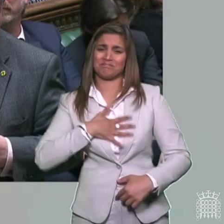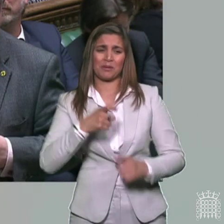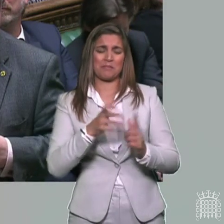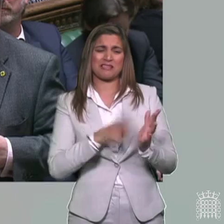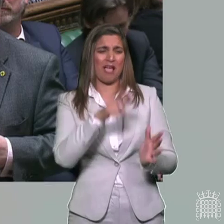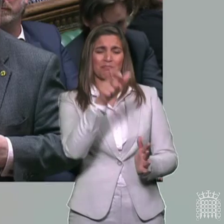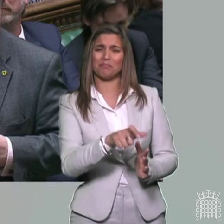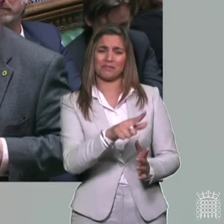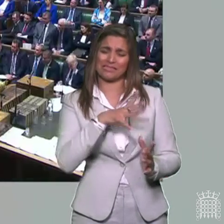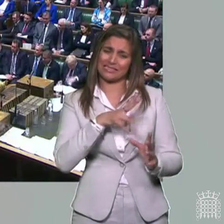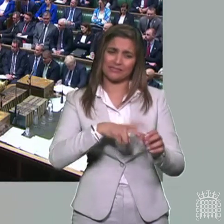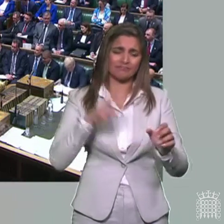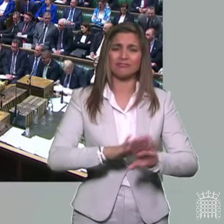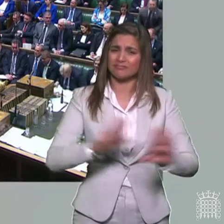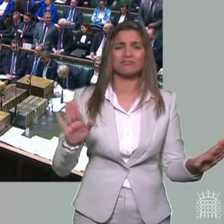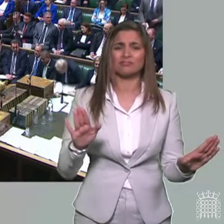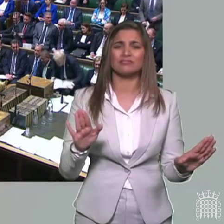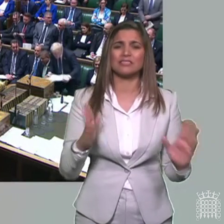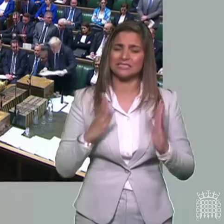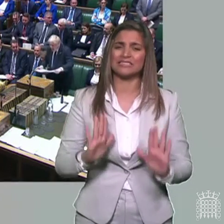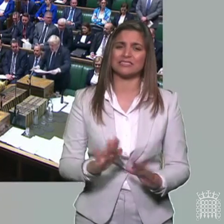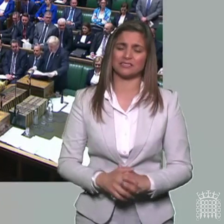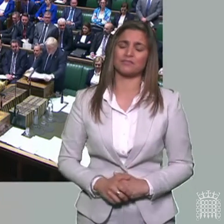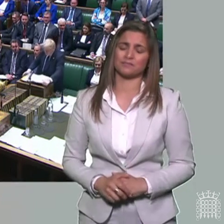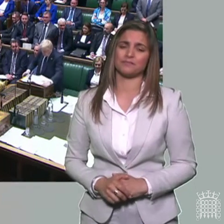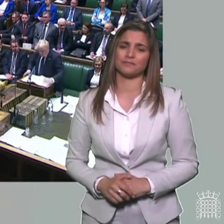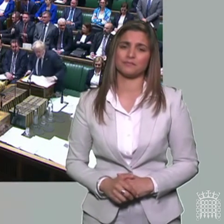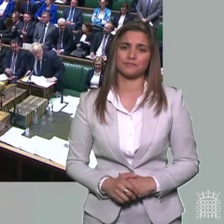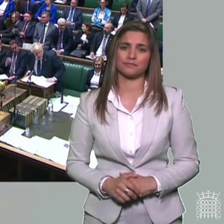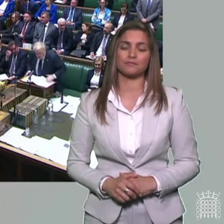If that were true, I do not think the right honourable Gentleman would be calling for my resignation.